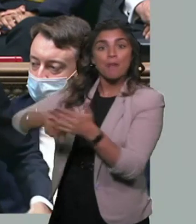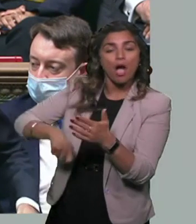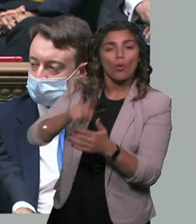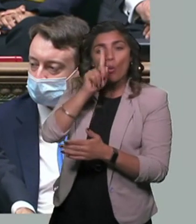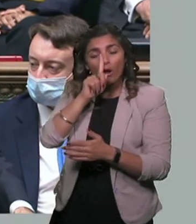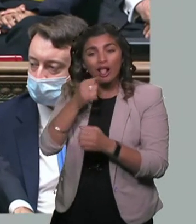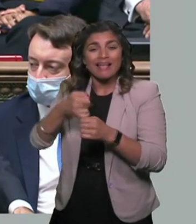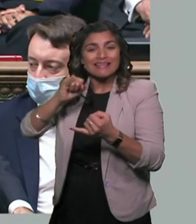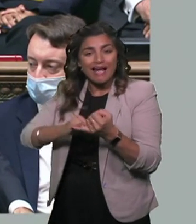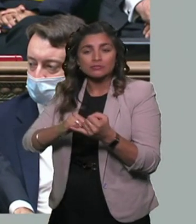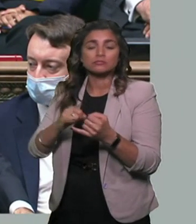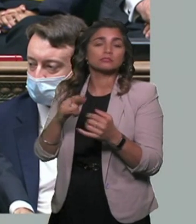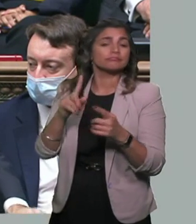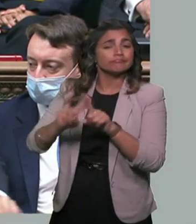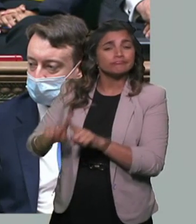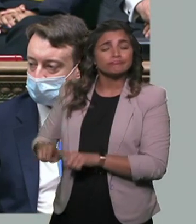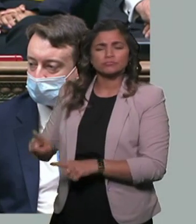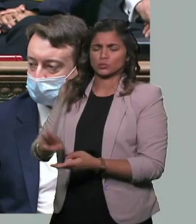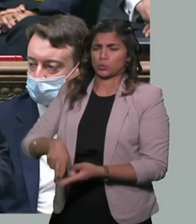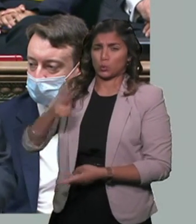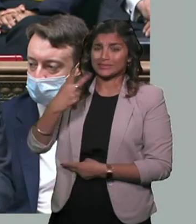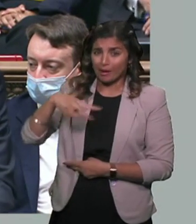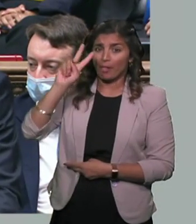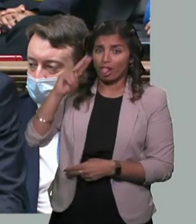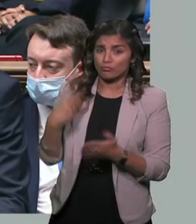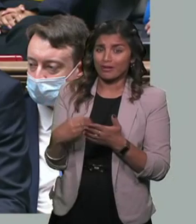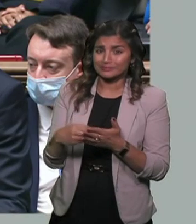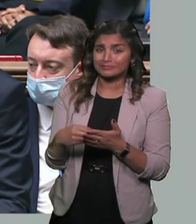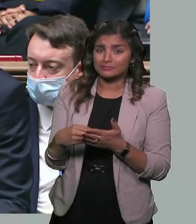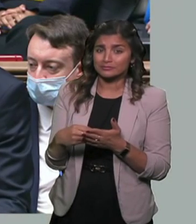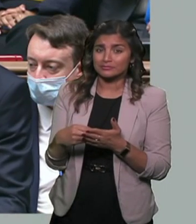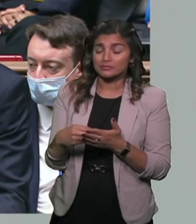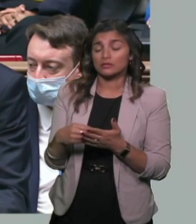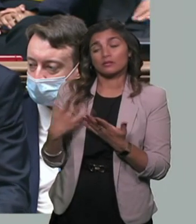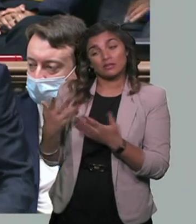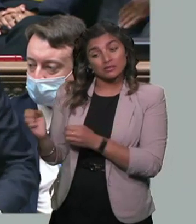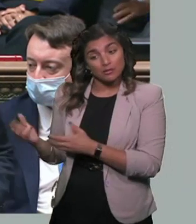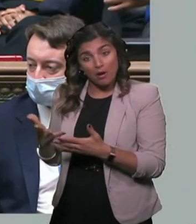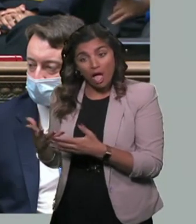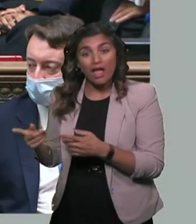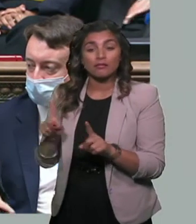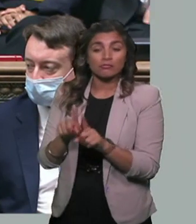The pressures caused by supply chains and energy prices will take months to ease.